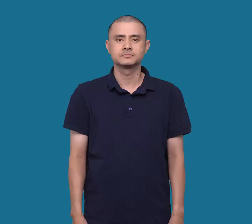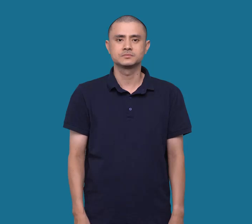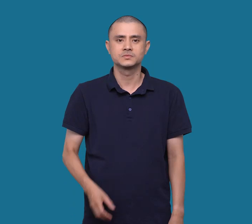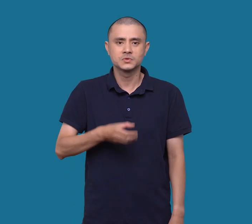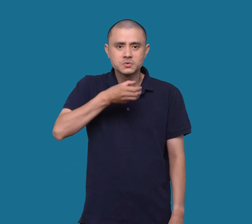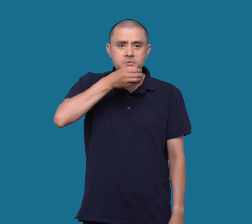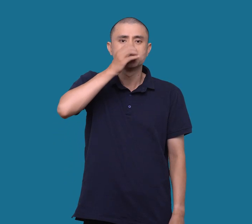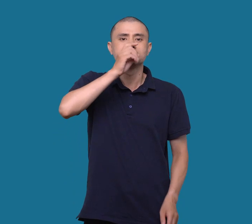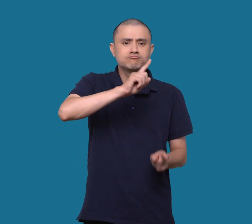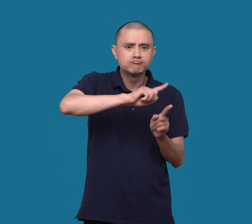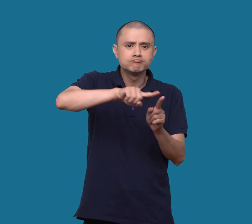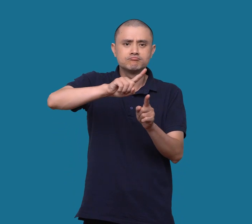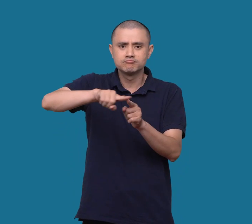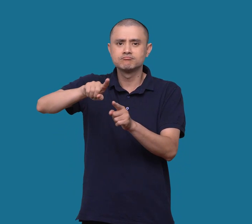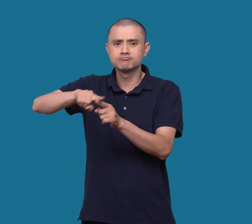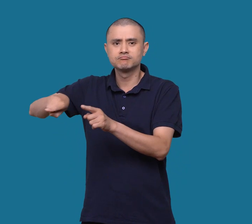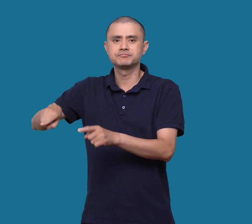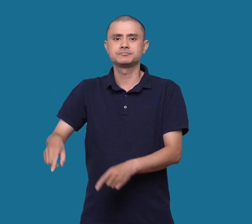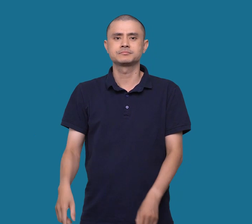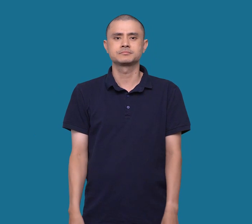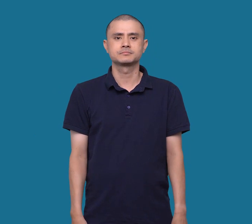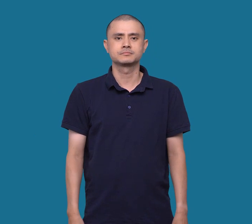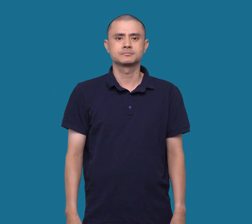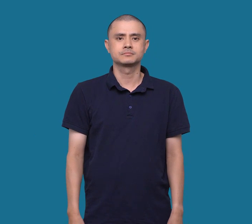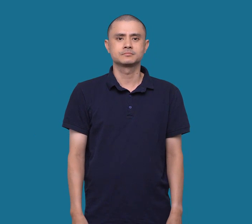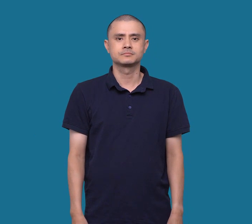đồ uống